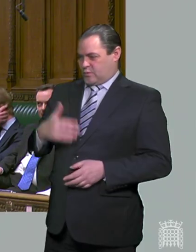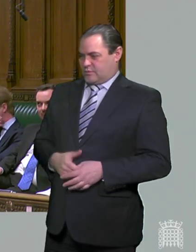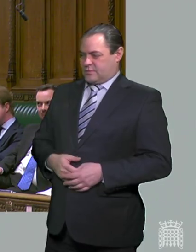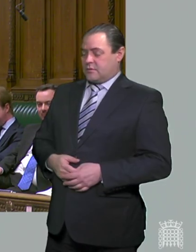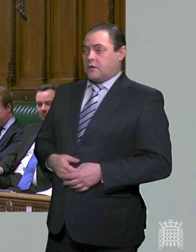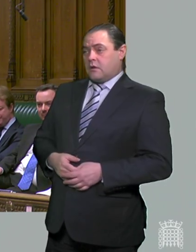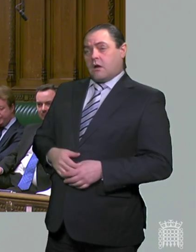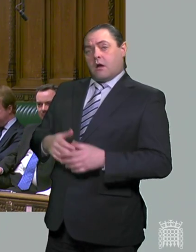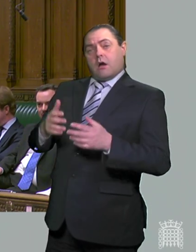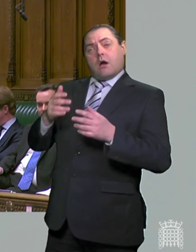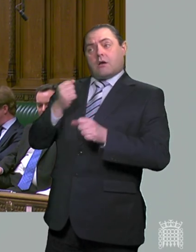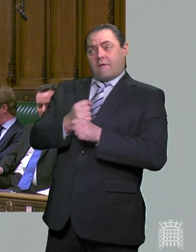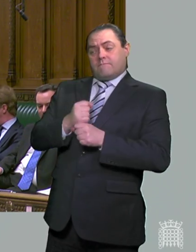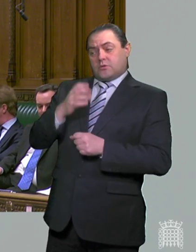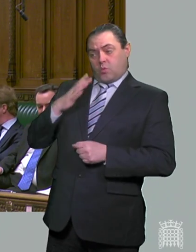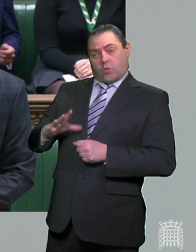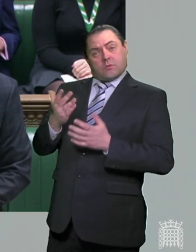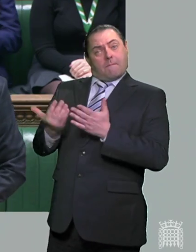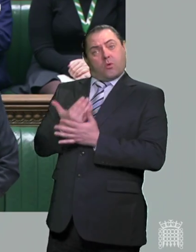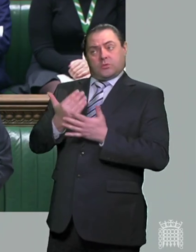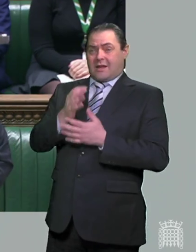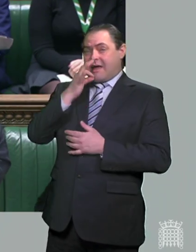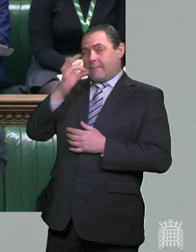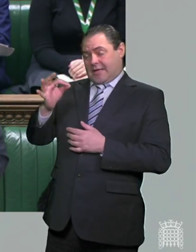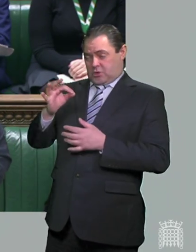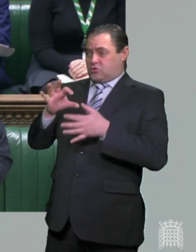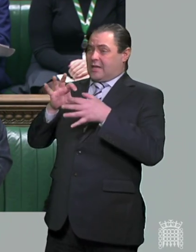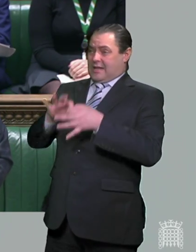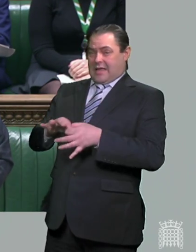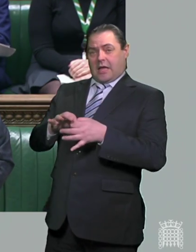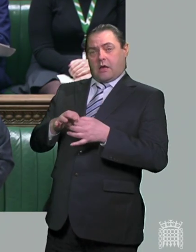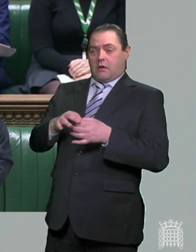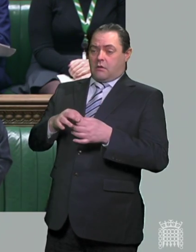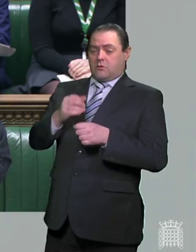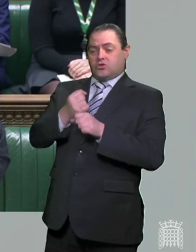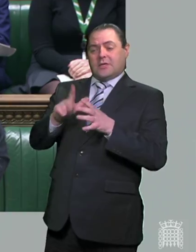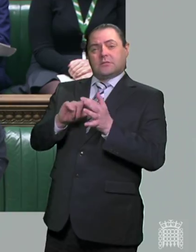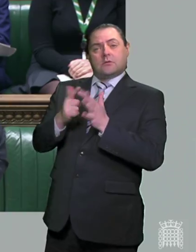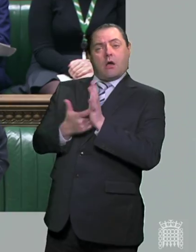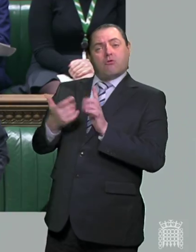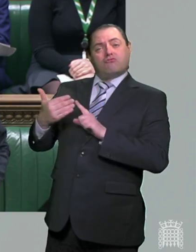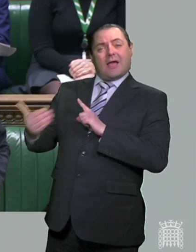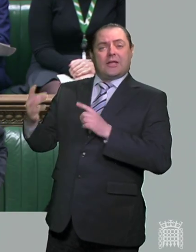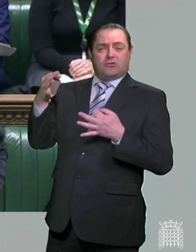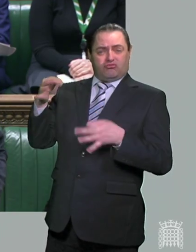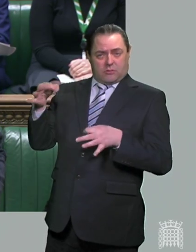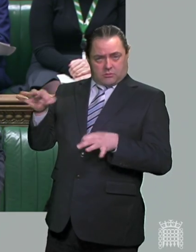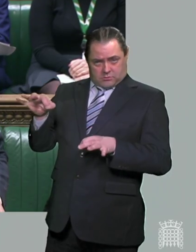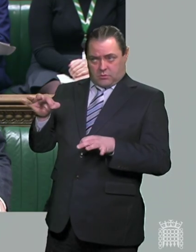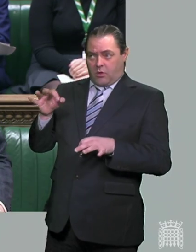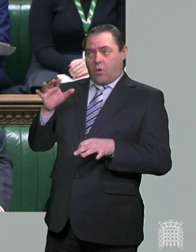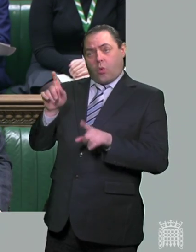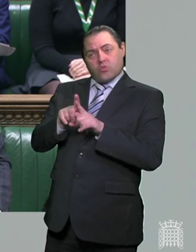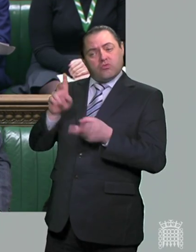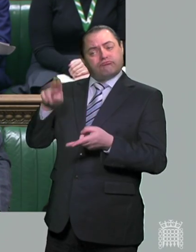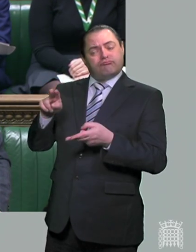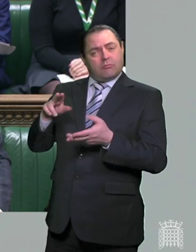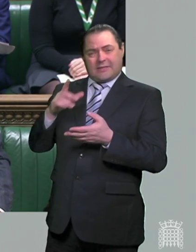The Government have taken steps to modernise the application process for obtaining a gender recognition certificate and to make applications more affordable.